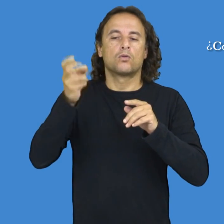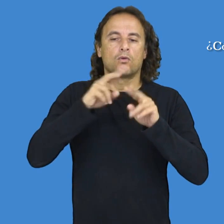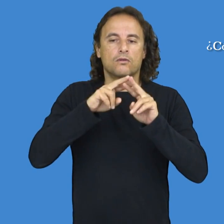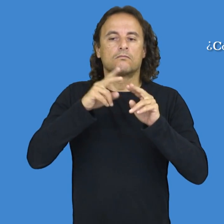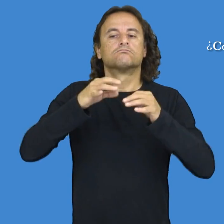revisar